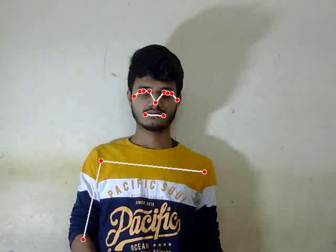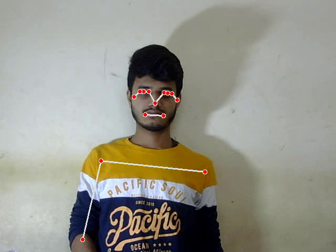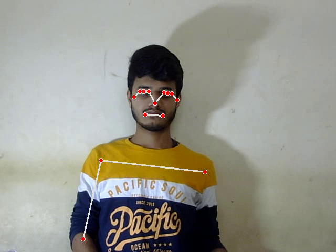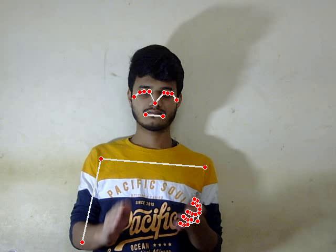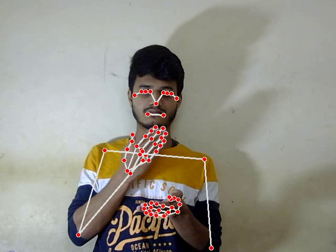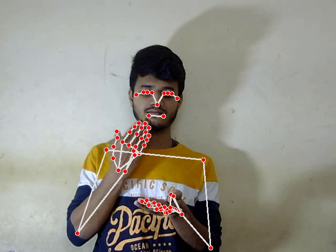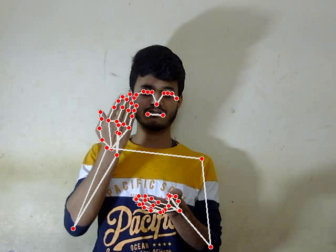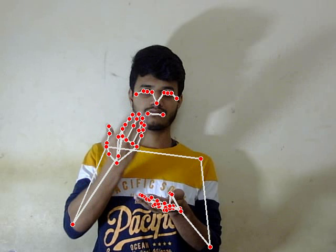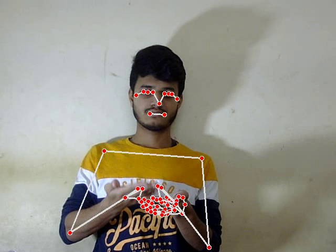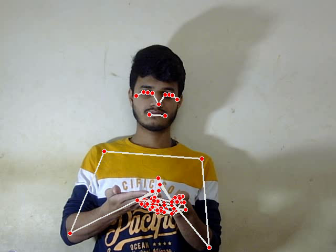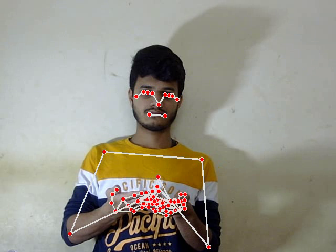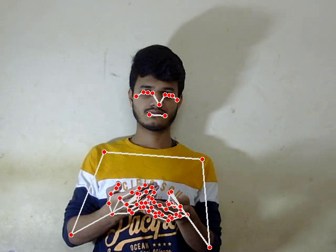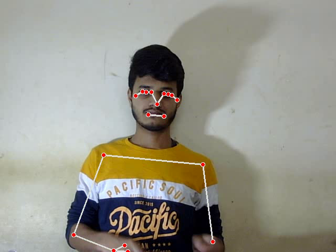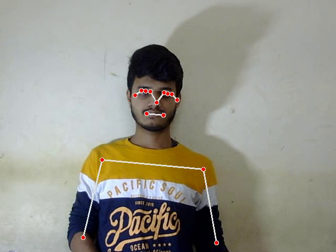good